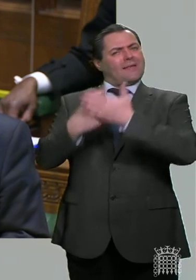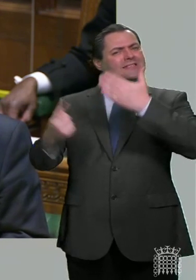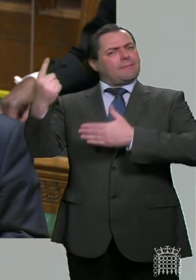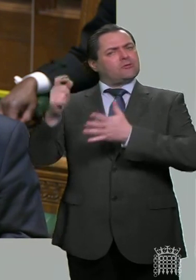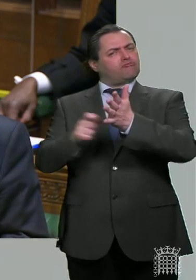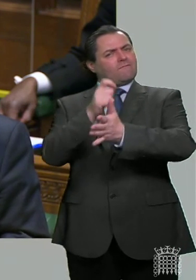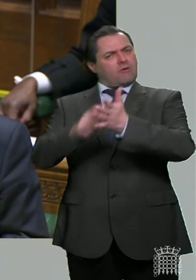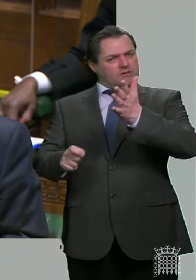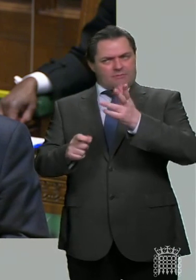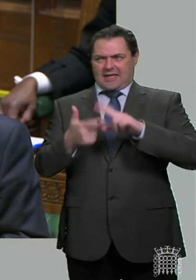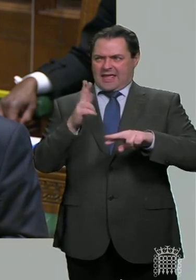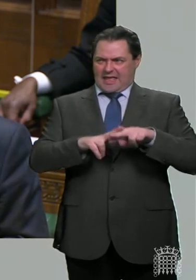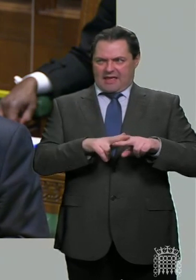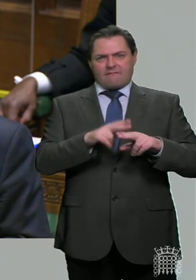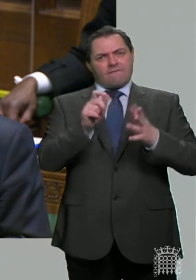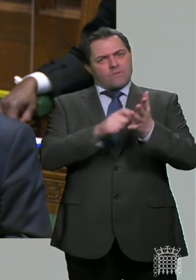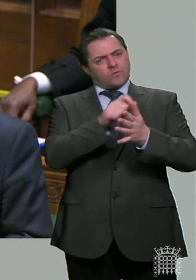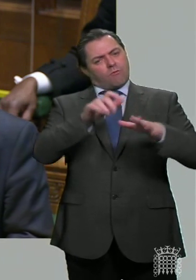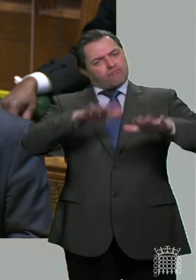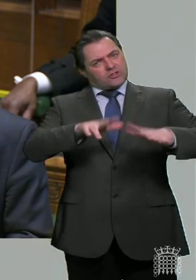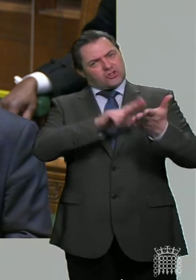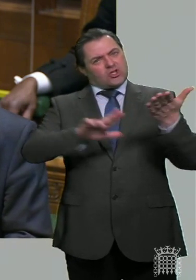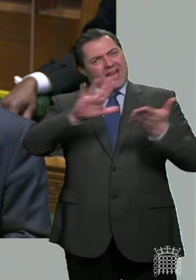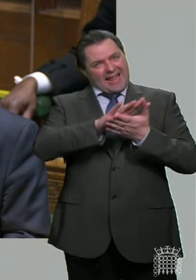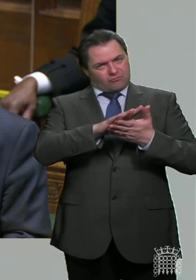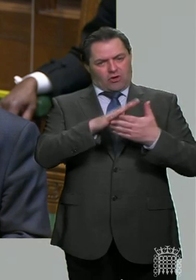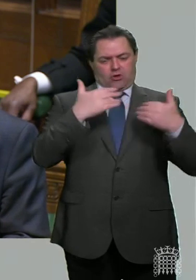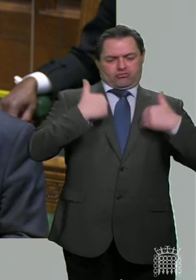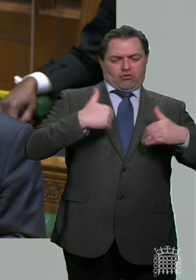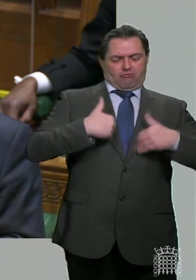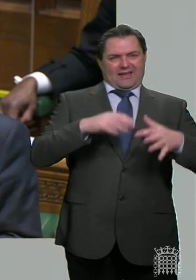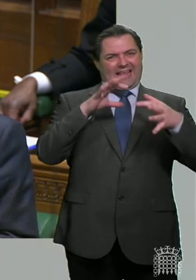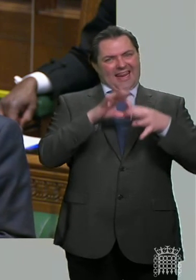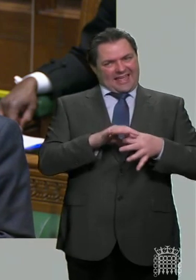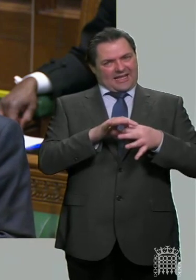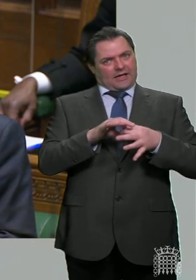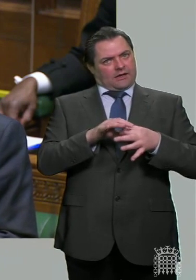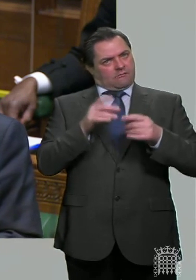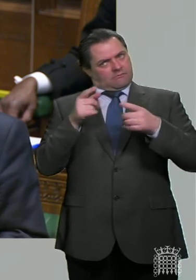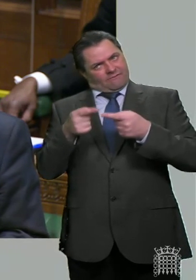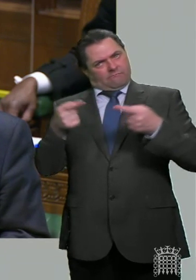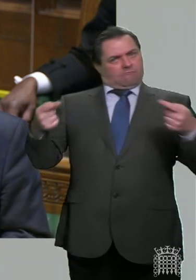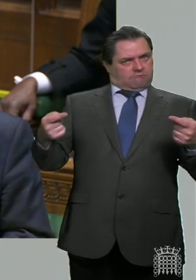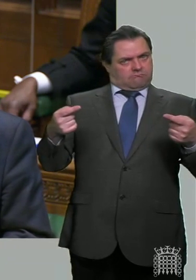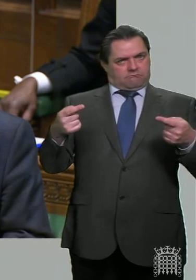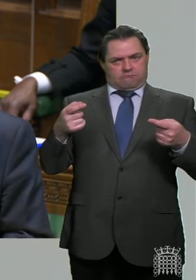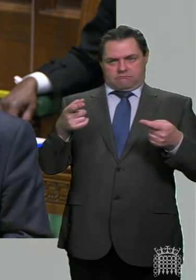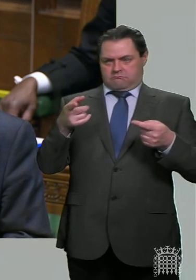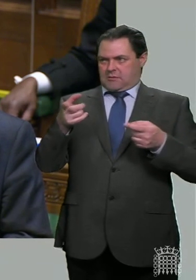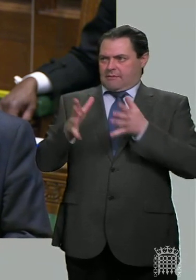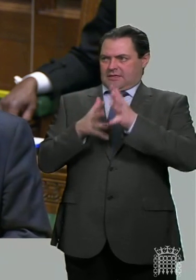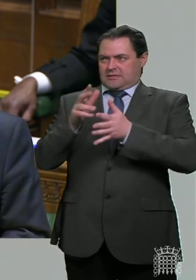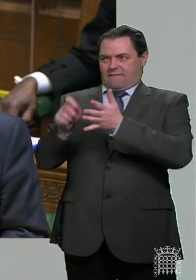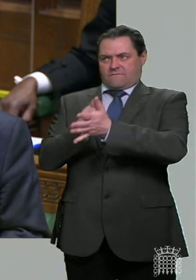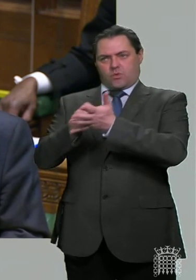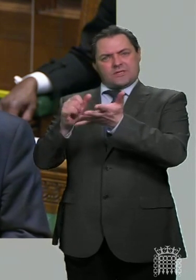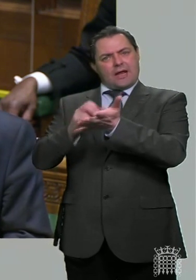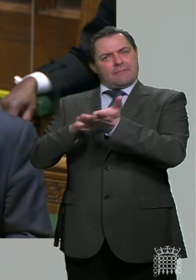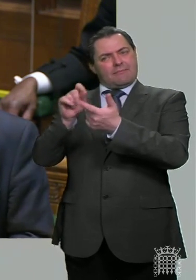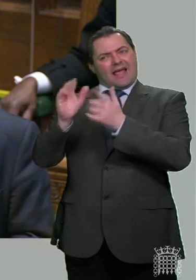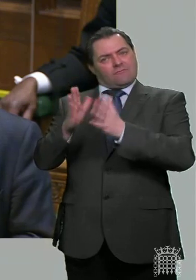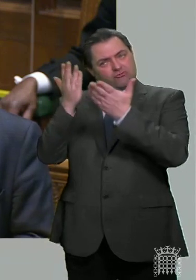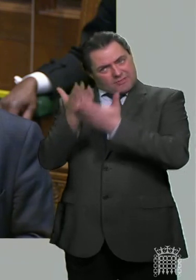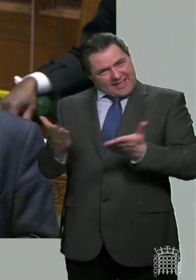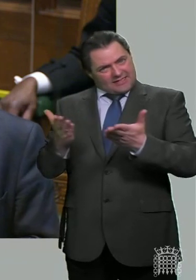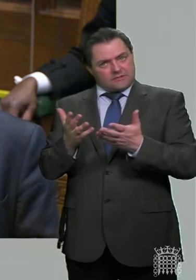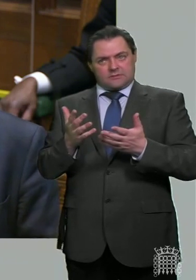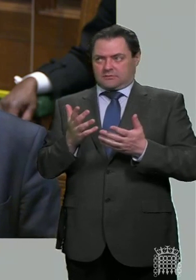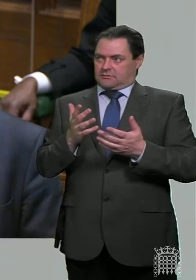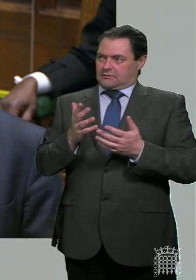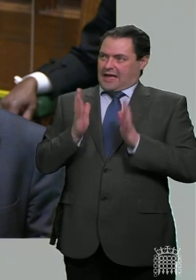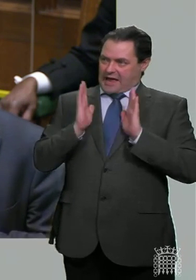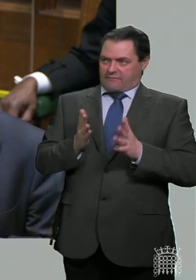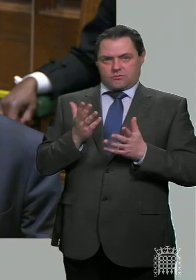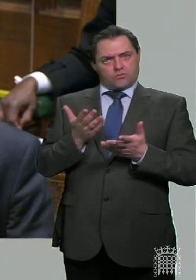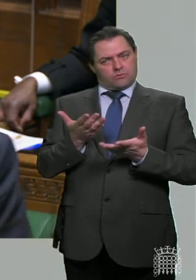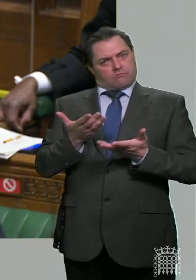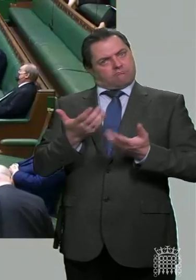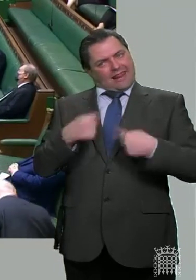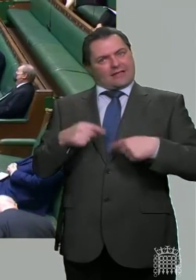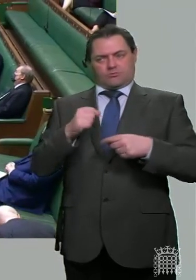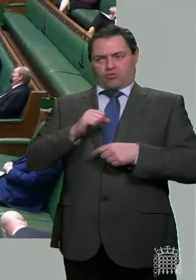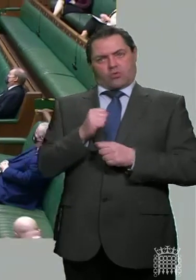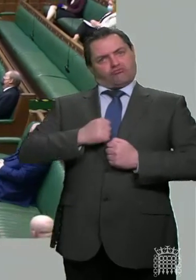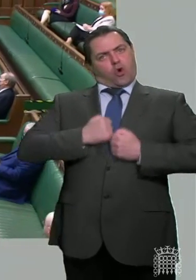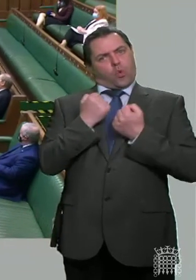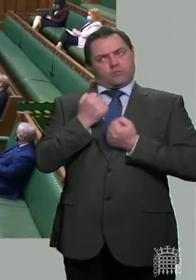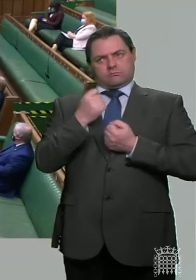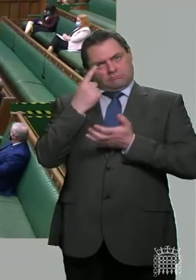If a vote for the British nationalist Tories in Scotland must be accepted as a legitimate vote against a referendum, surely a vote for the Scottish National party in May must be respected as a mandate for putting Scotland’s future in Scotland’s hands.